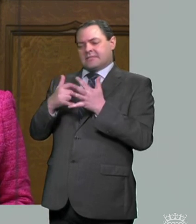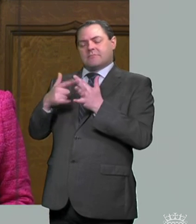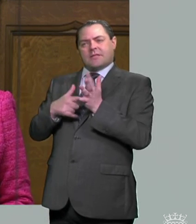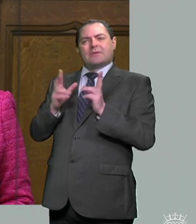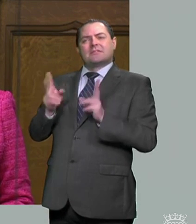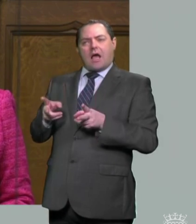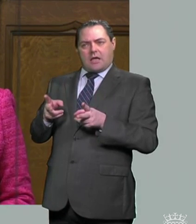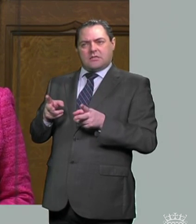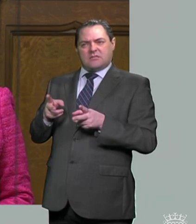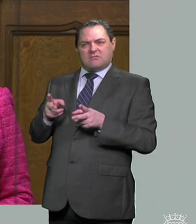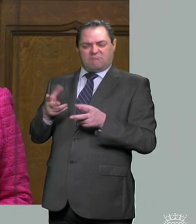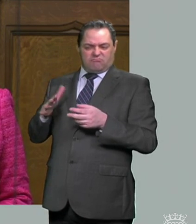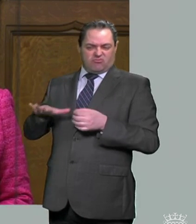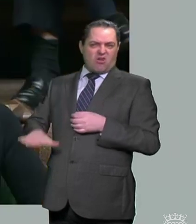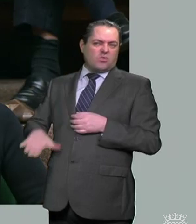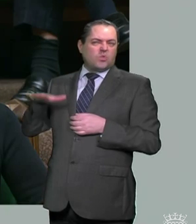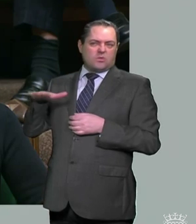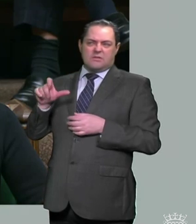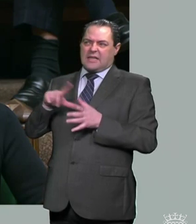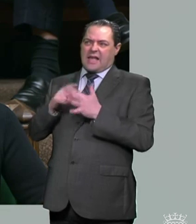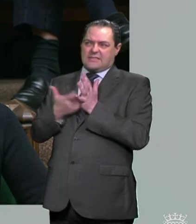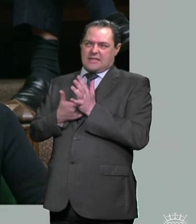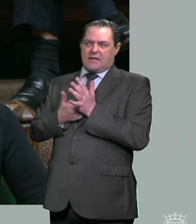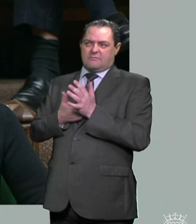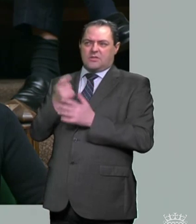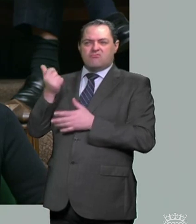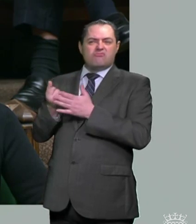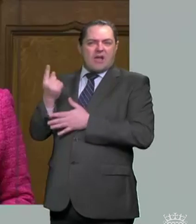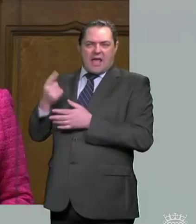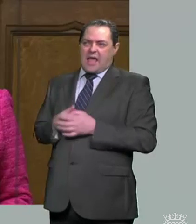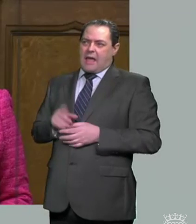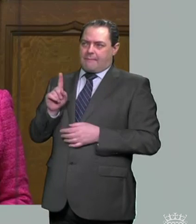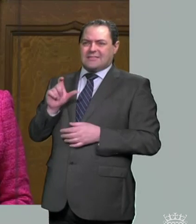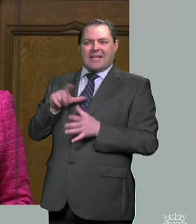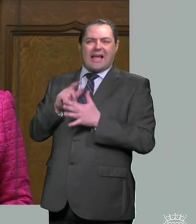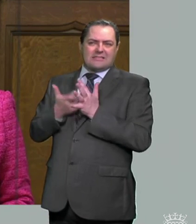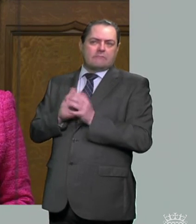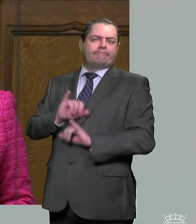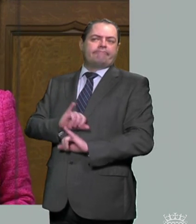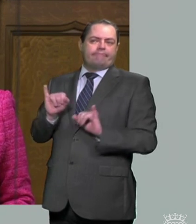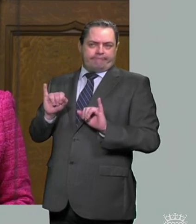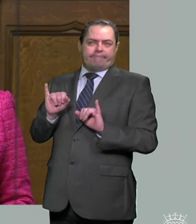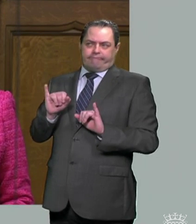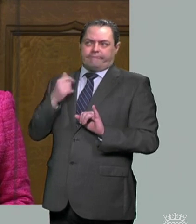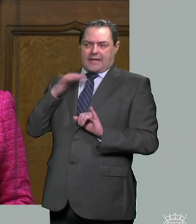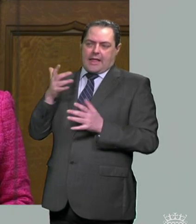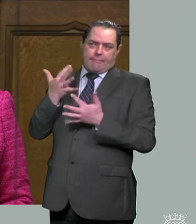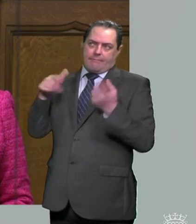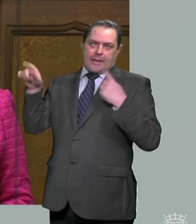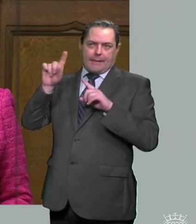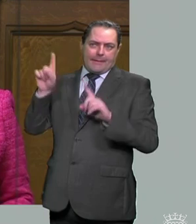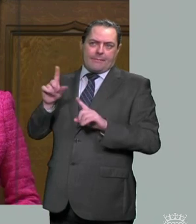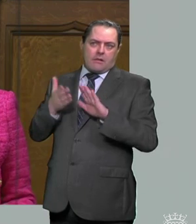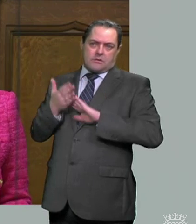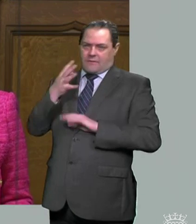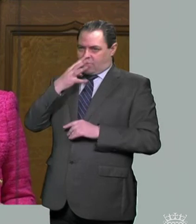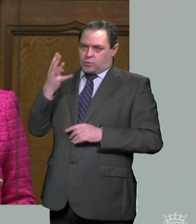Childhood cancer is often described as rare, yet cancer is the biggest killer of children under 14.